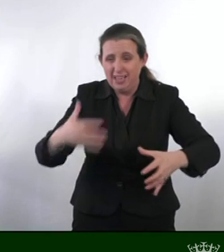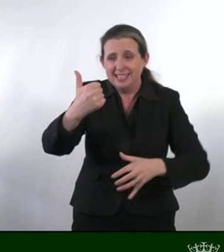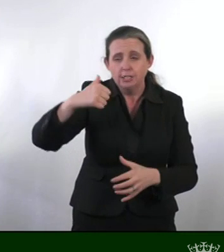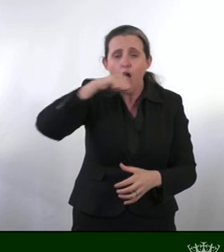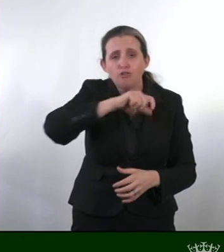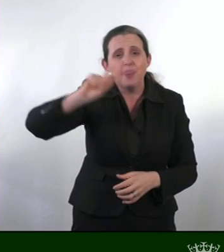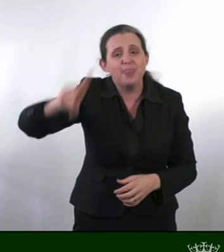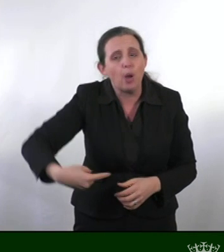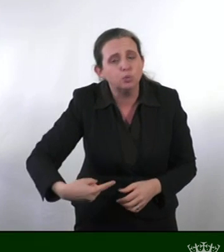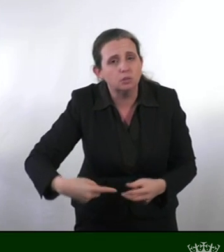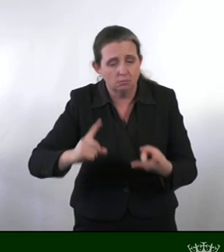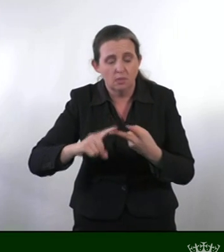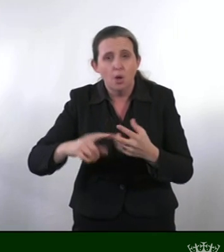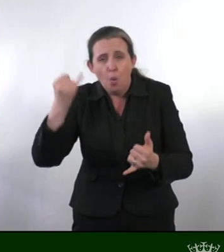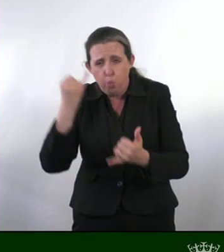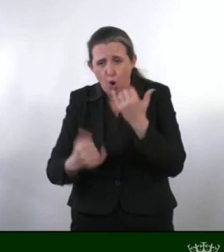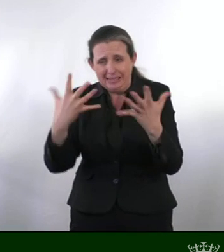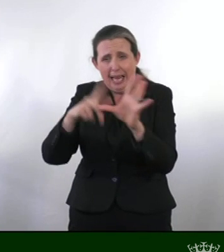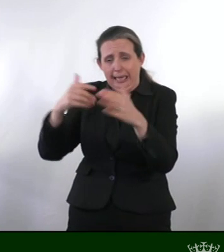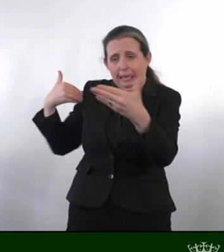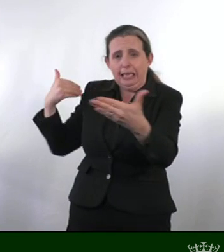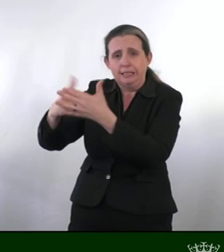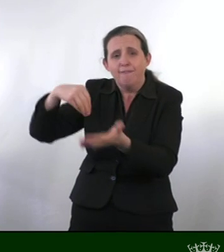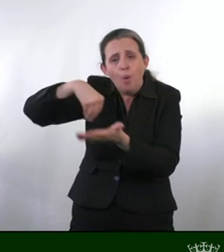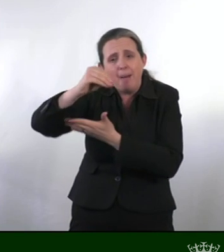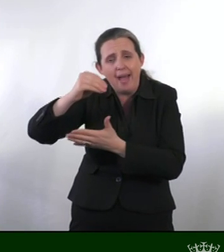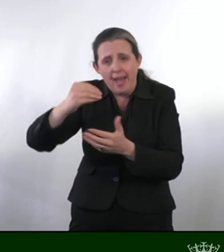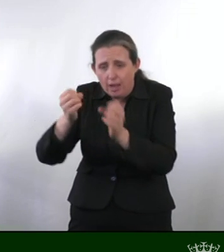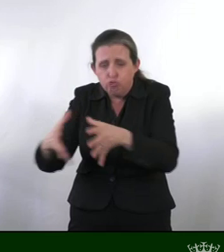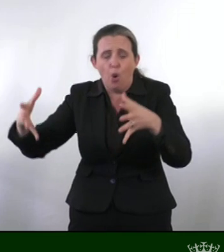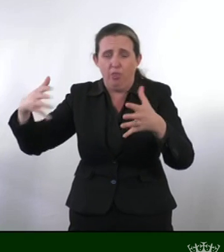We have had the worst decade for pay growth in eight generations.